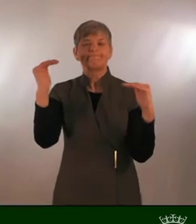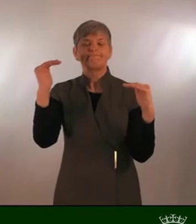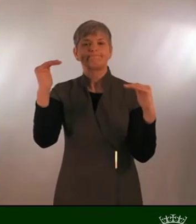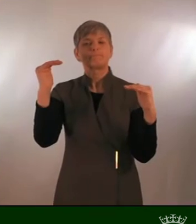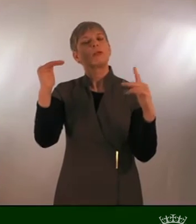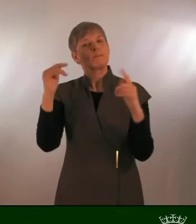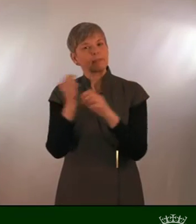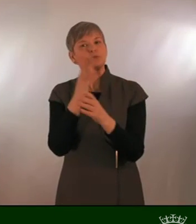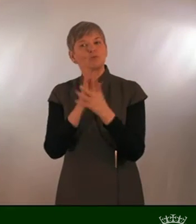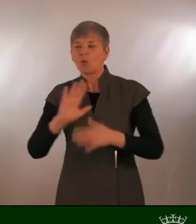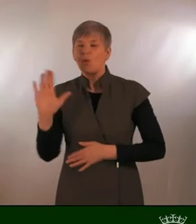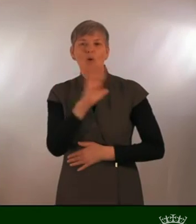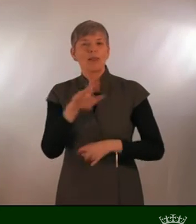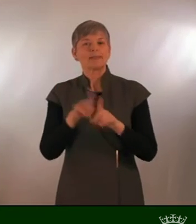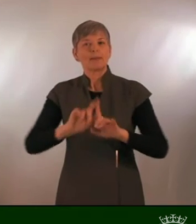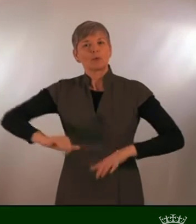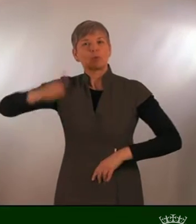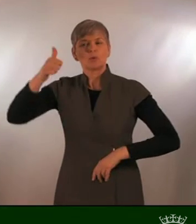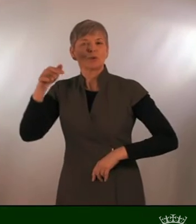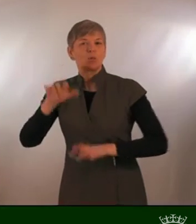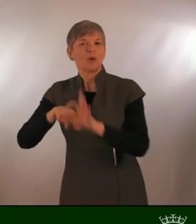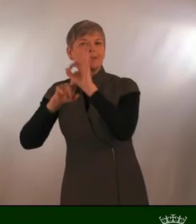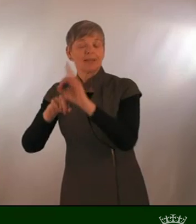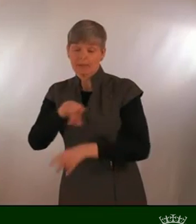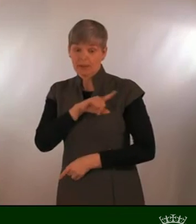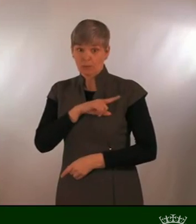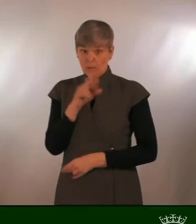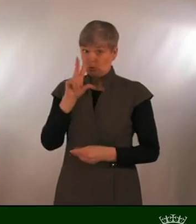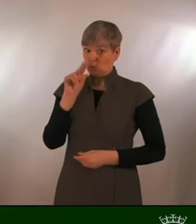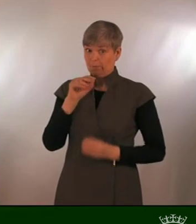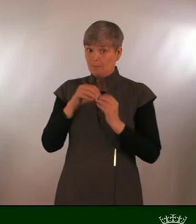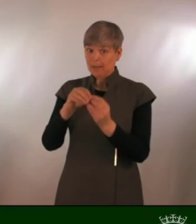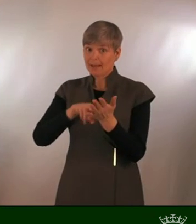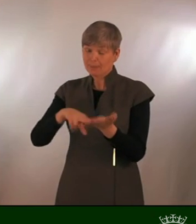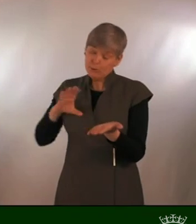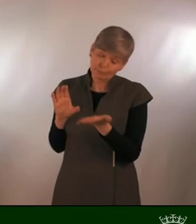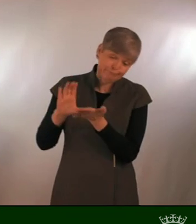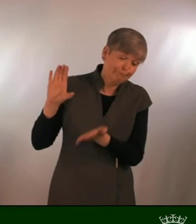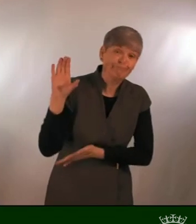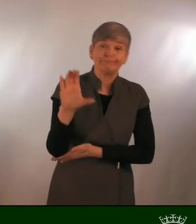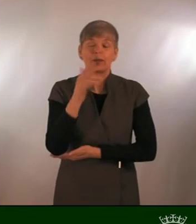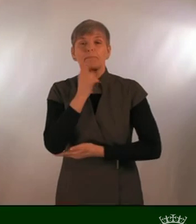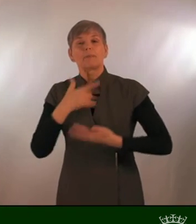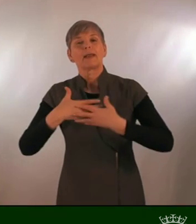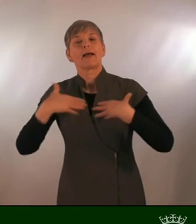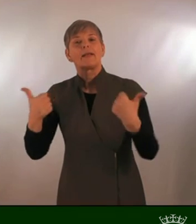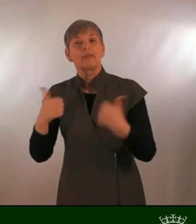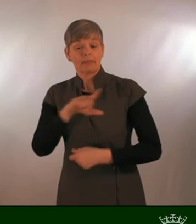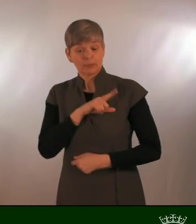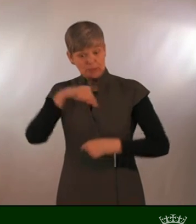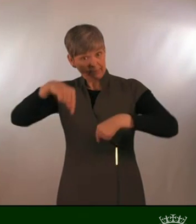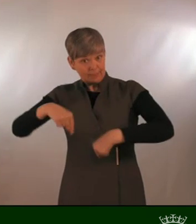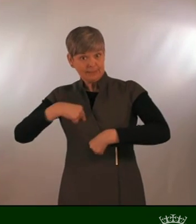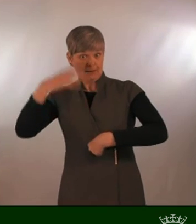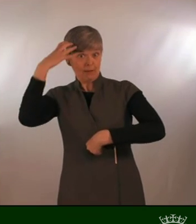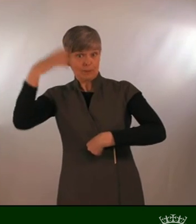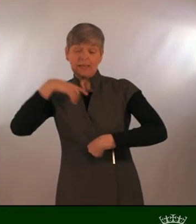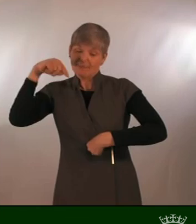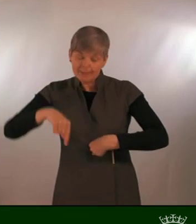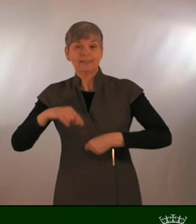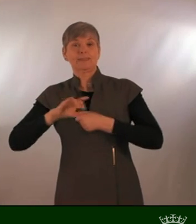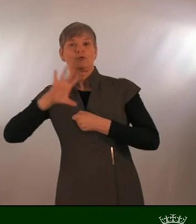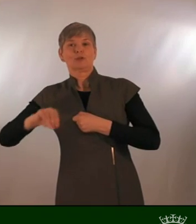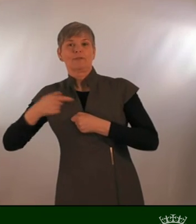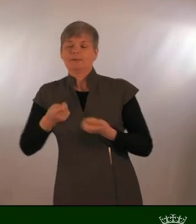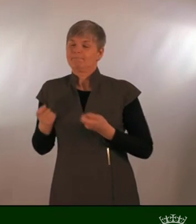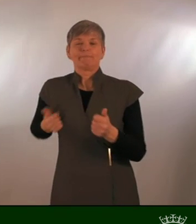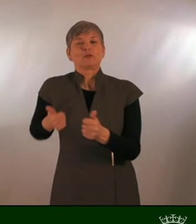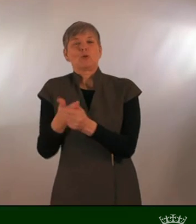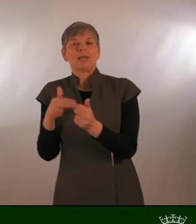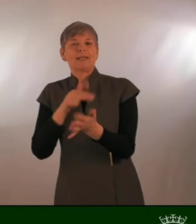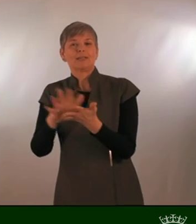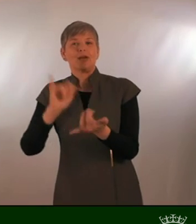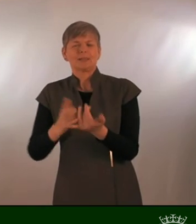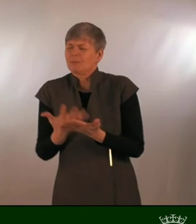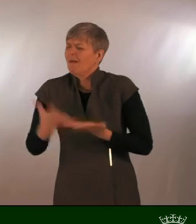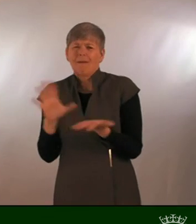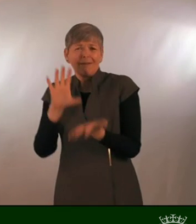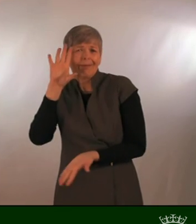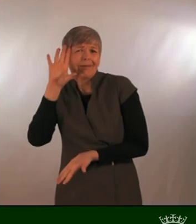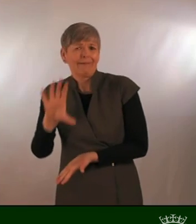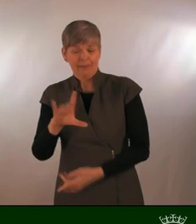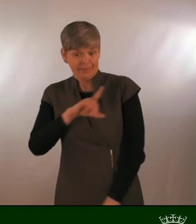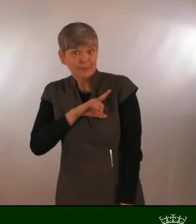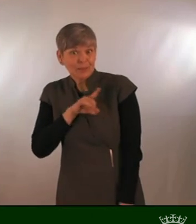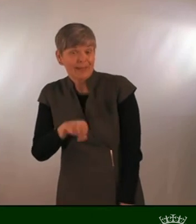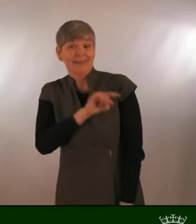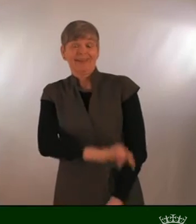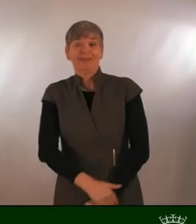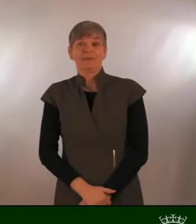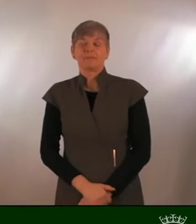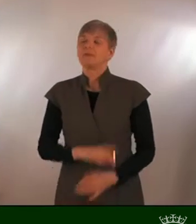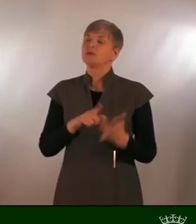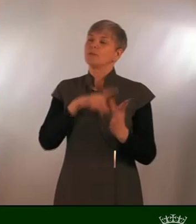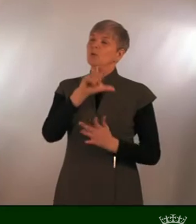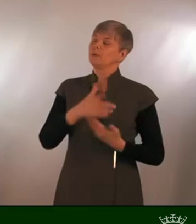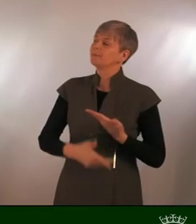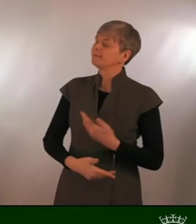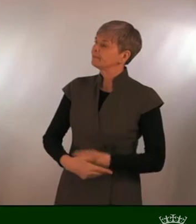That is why we are putting record sums—£12 billion—into public health, and that is why this is the Government and this is the party of the NHS, who are now putting record investment into our NHS, precisely for that purpose.